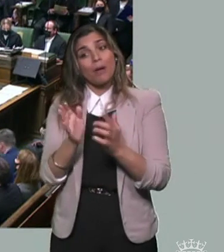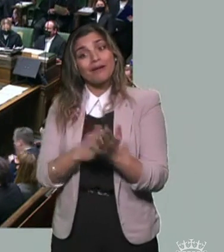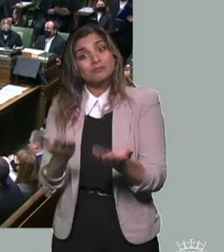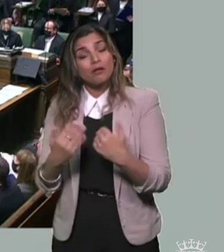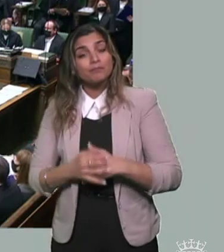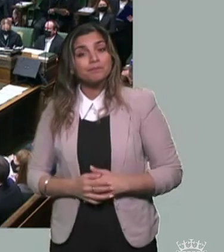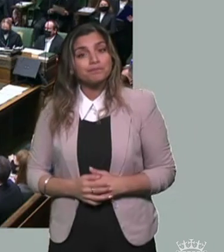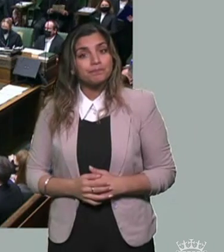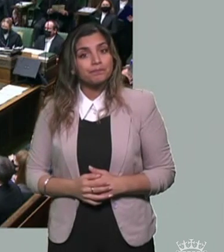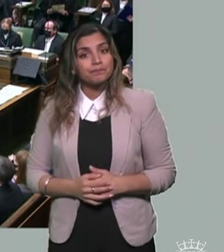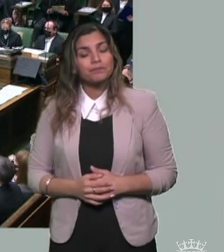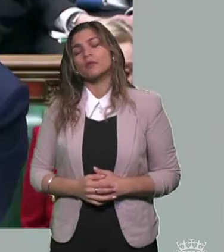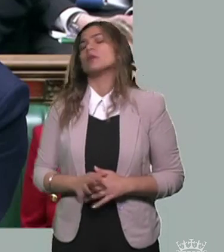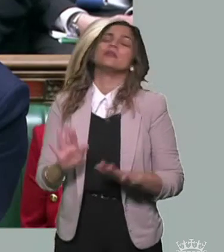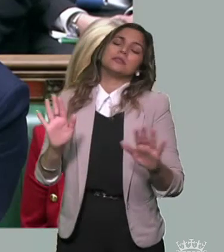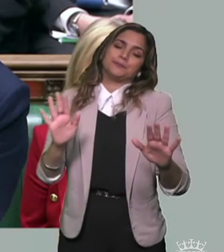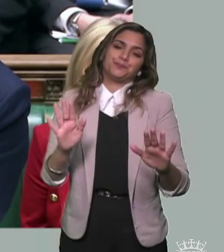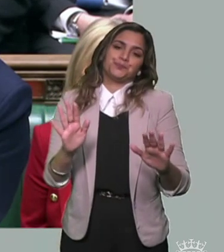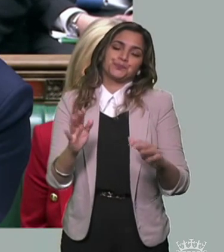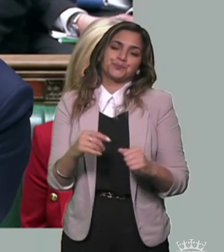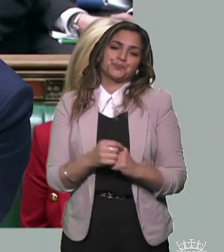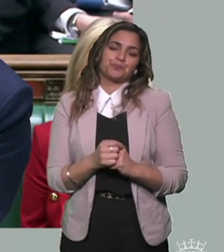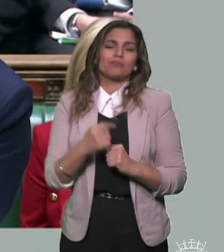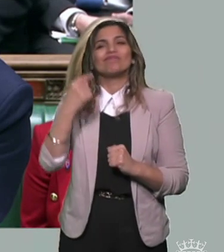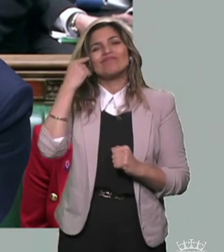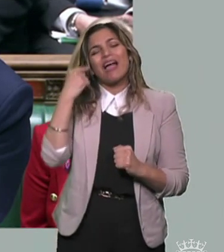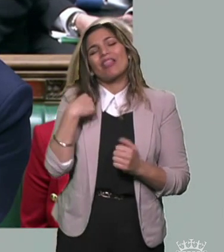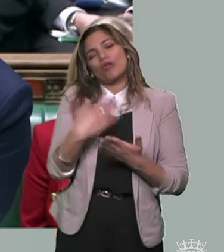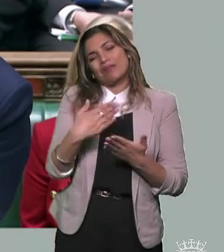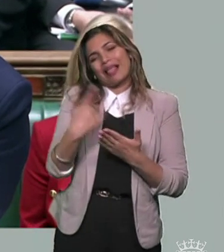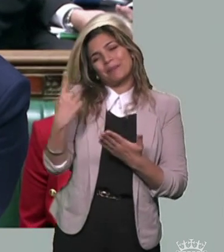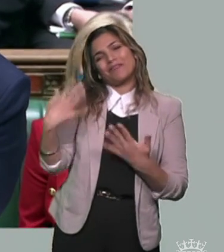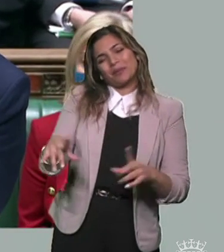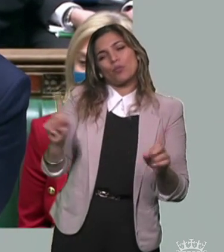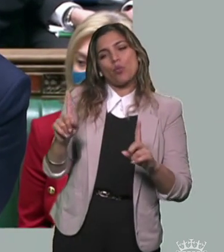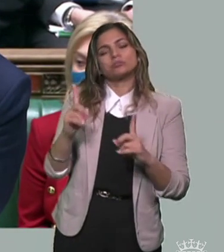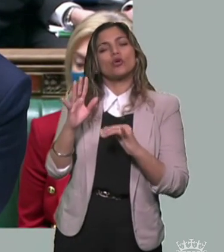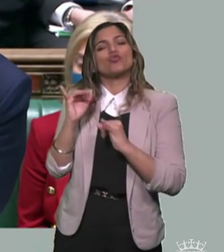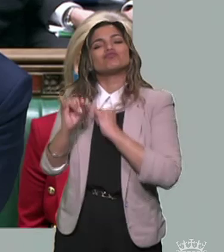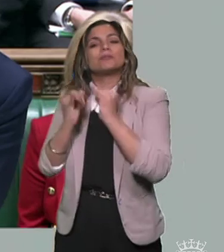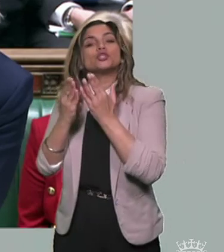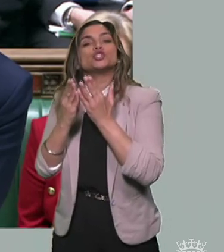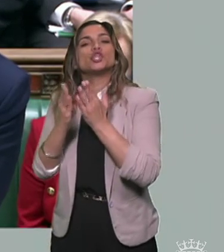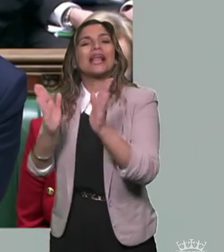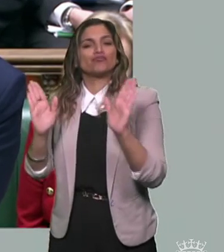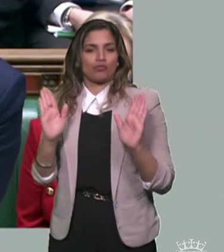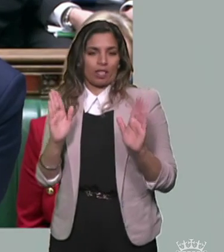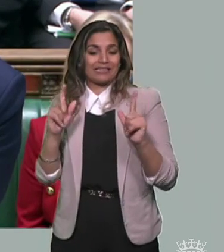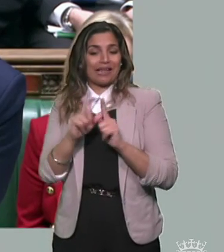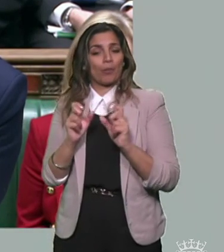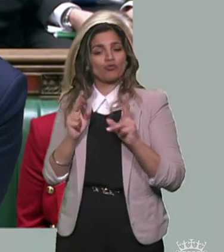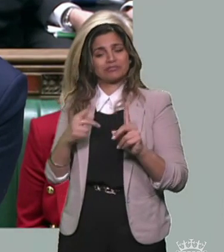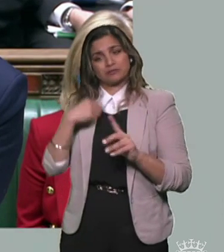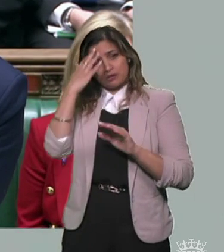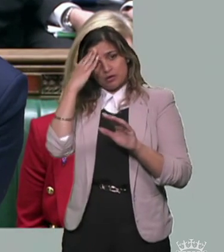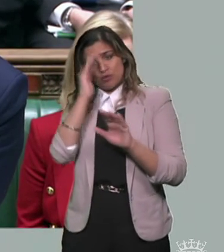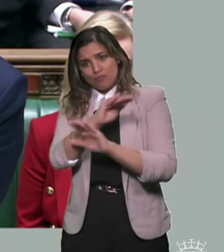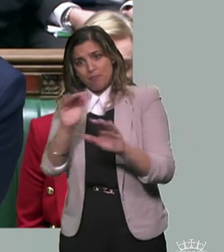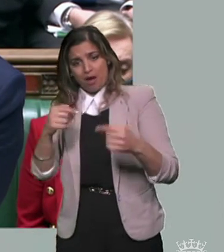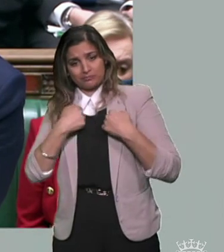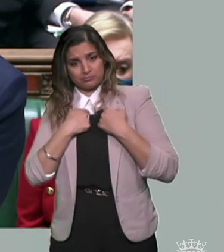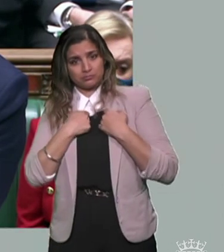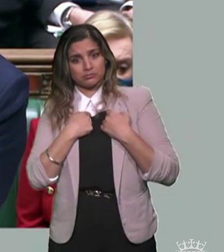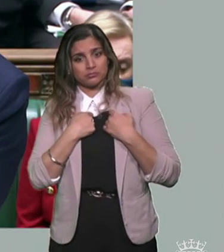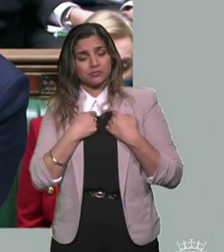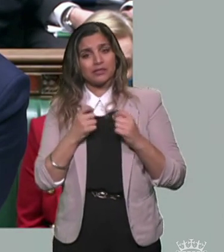Well, I think the right honourable and learned Gentleman was offering yet more general criticism of what has been going on in Downing Street, so let me just remind the House of what has been going on in Downing Street.